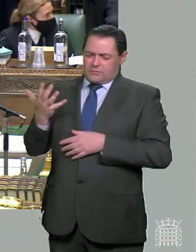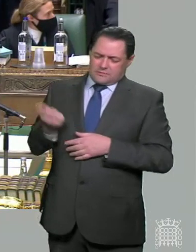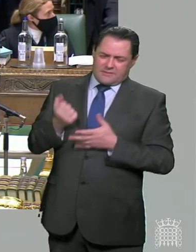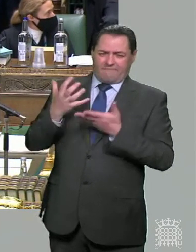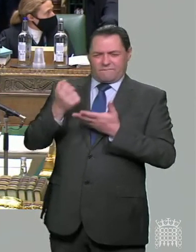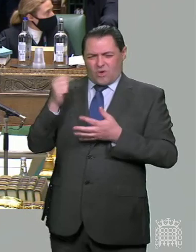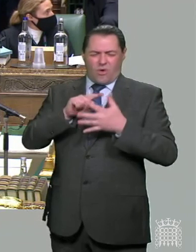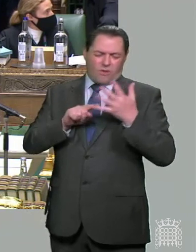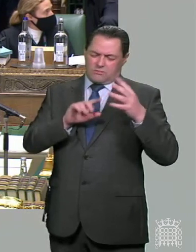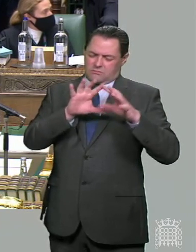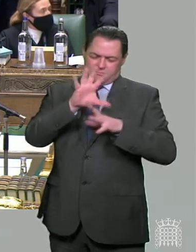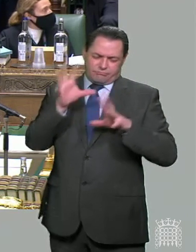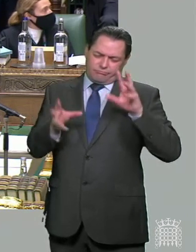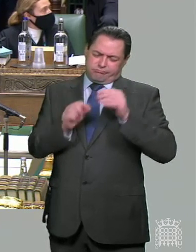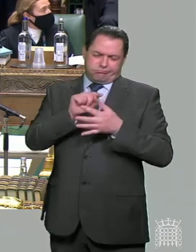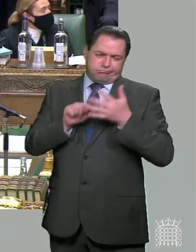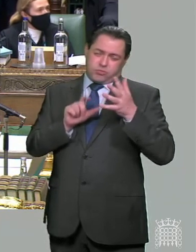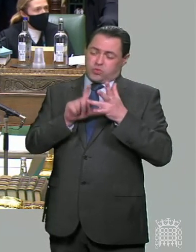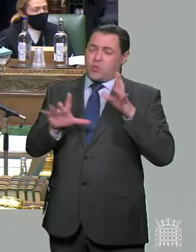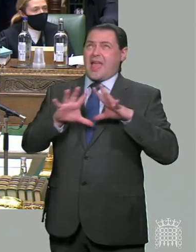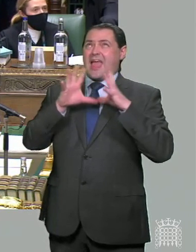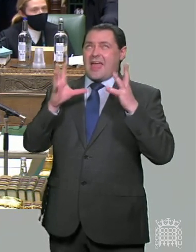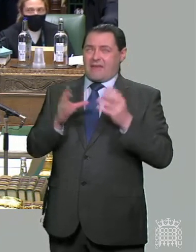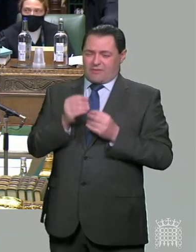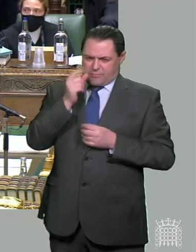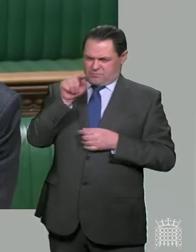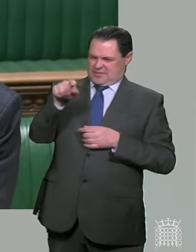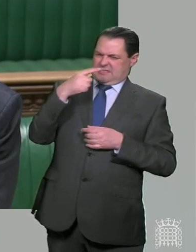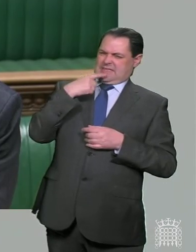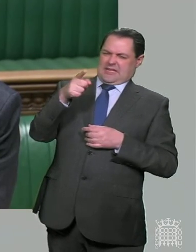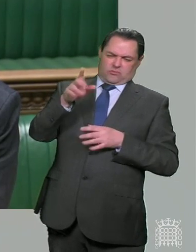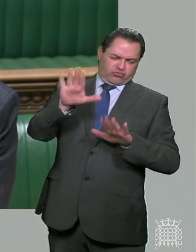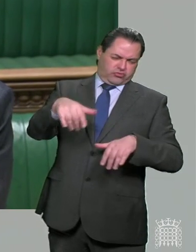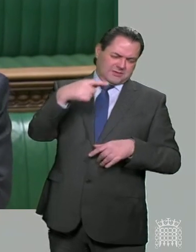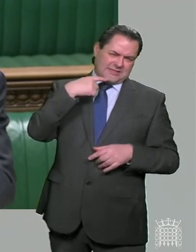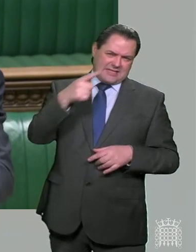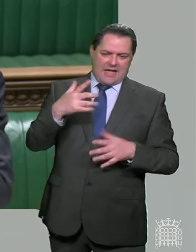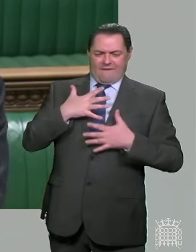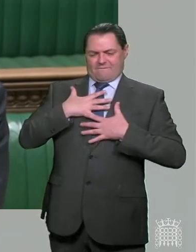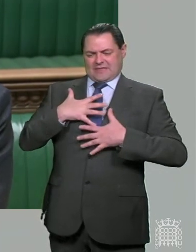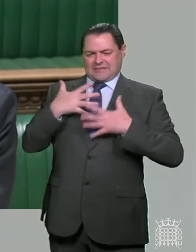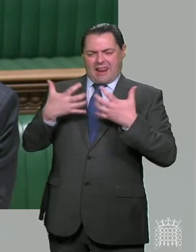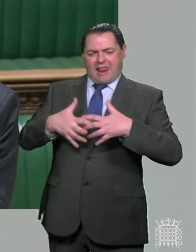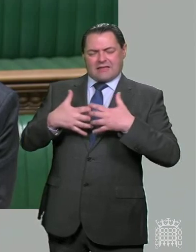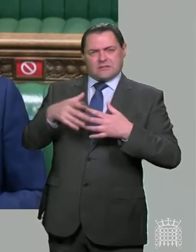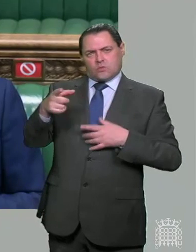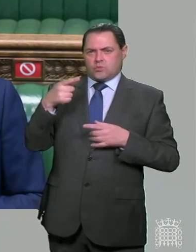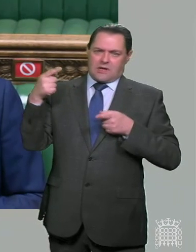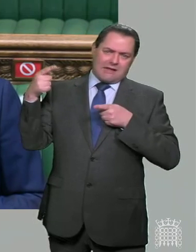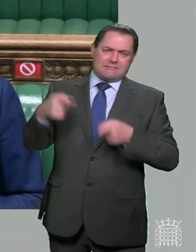We continue to do everything it takes. The right honourable and learned Gentleman should take back what he said about the ventilator challenge.